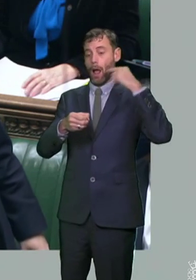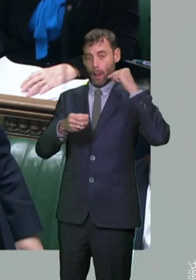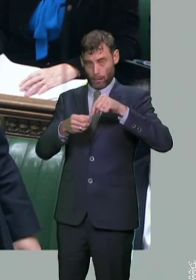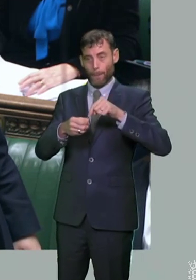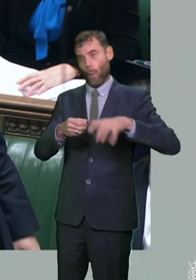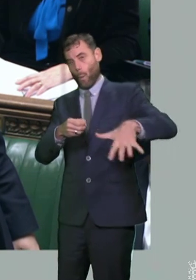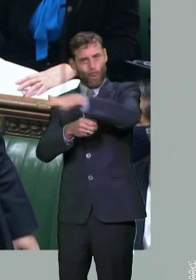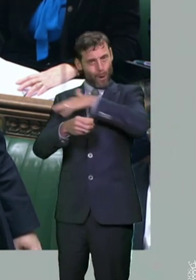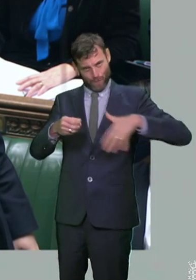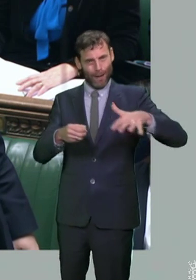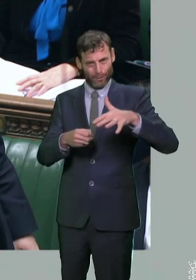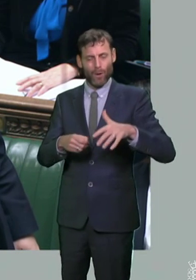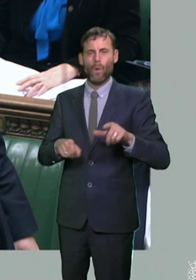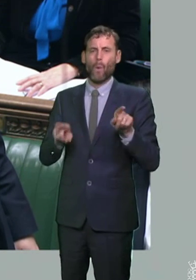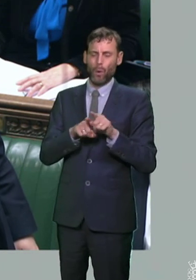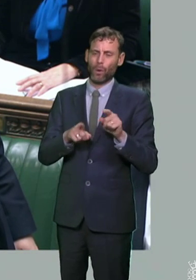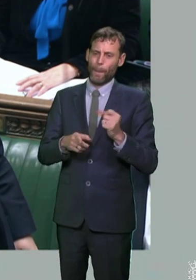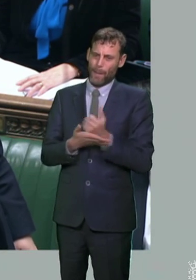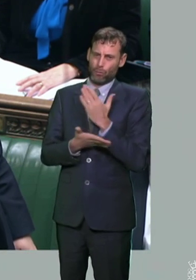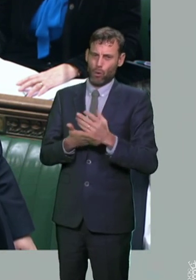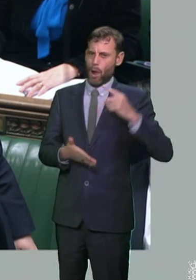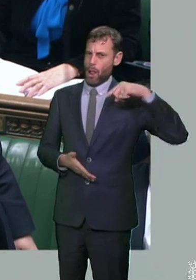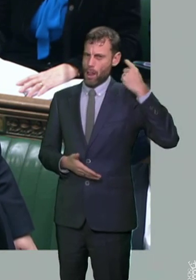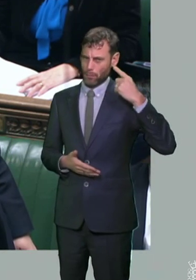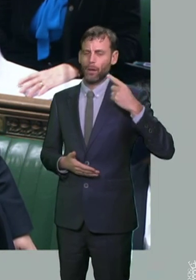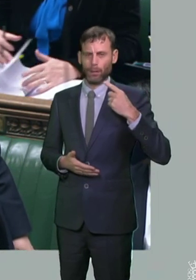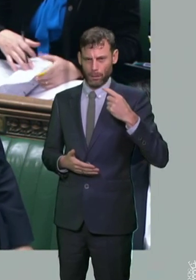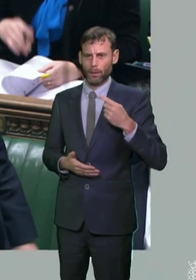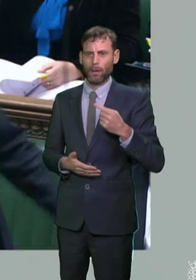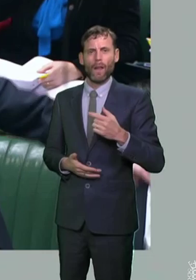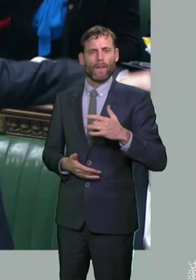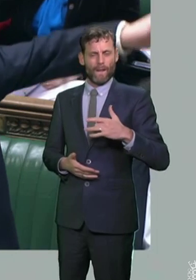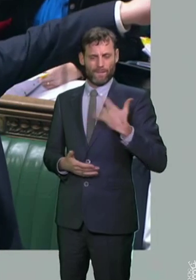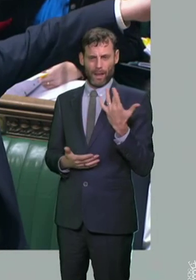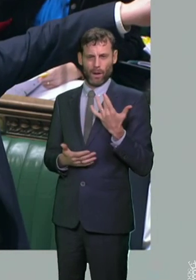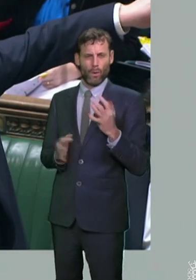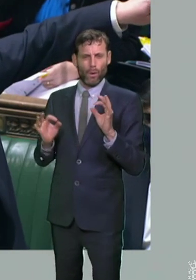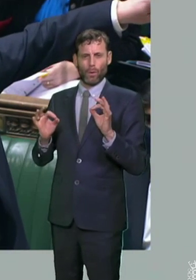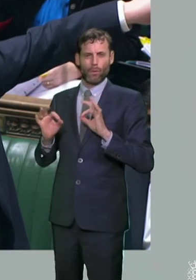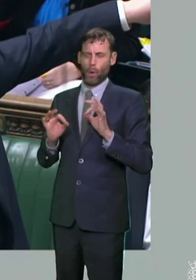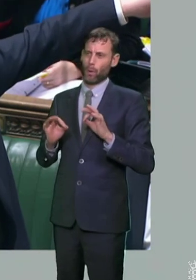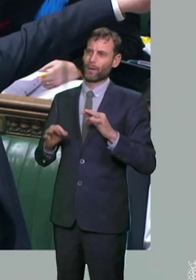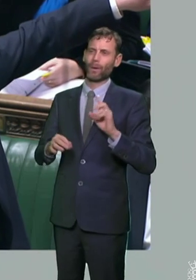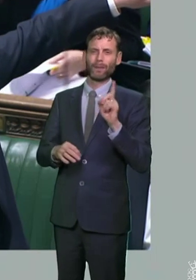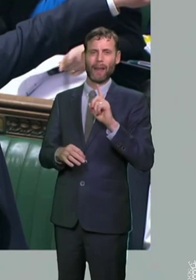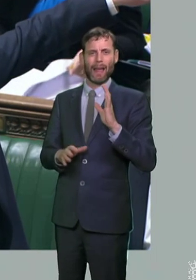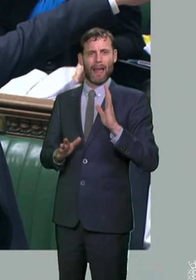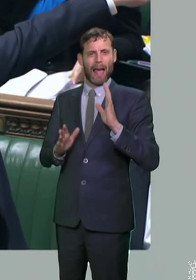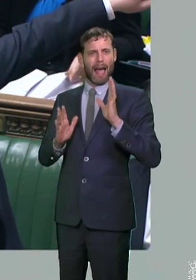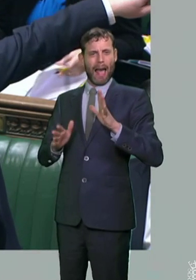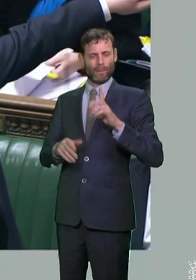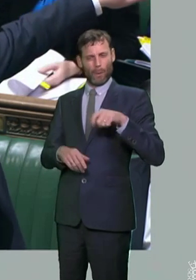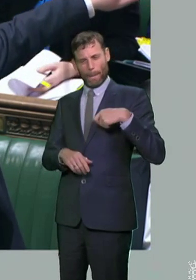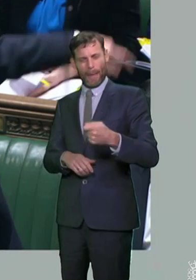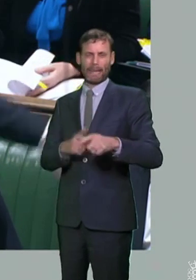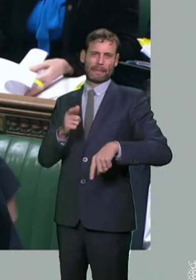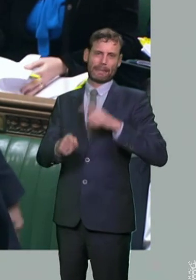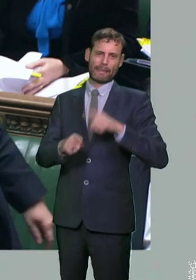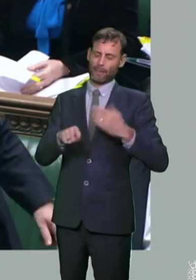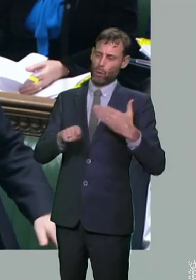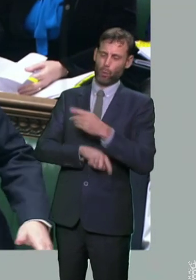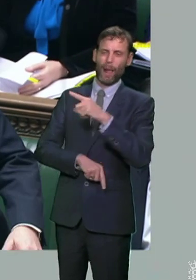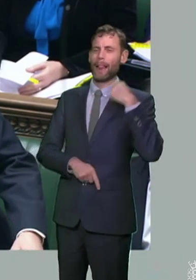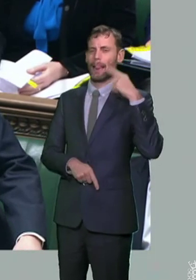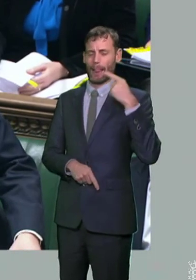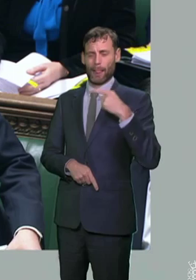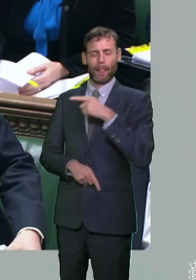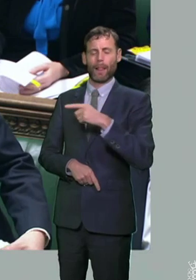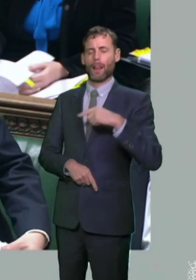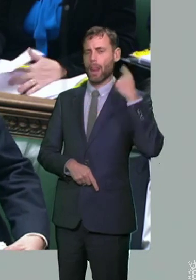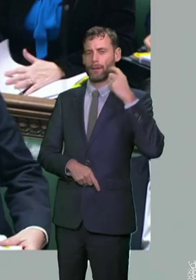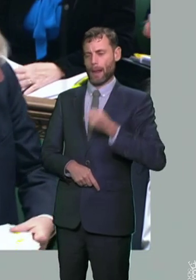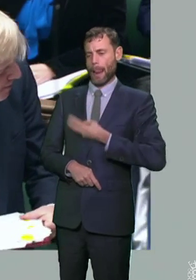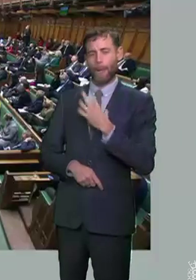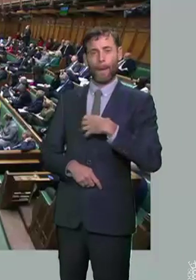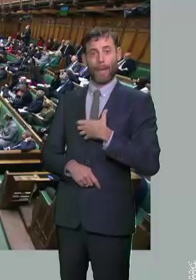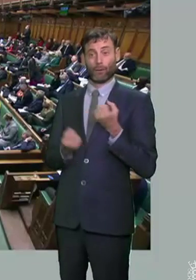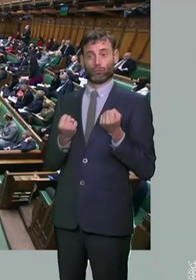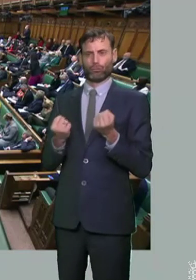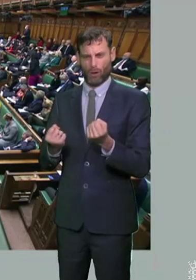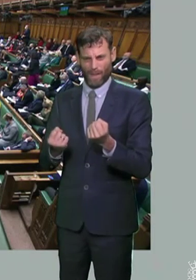We are also making sure that Londoners do not suffer from the crazed outer London tax that would see motorists penalised by the Labour Mayor for driving into their own city.